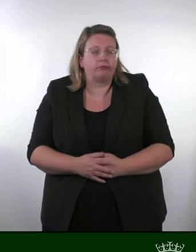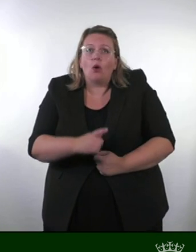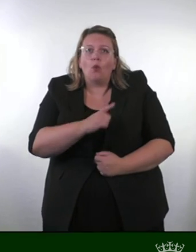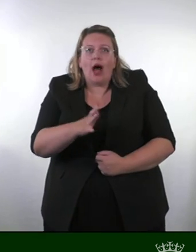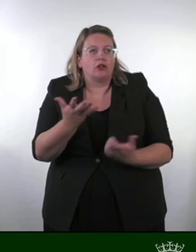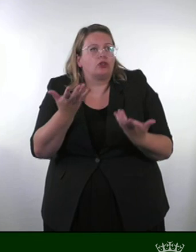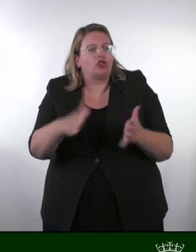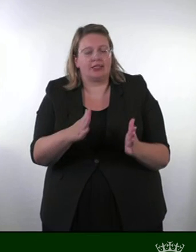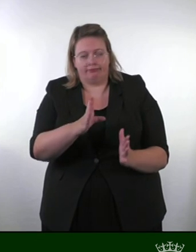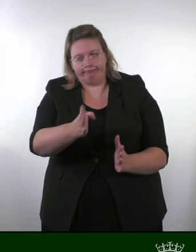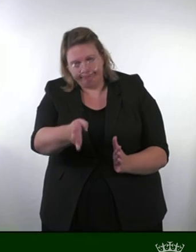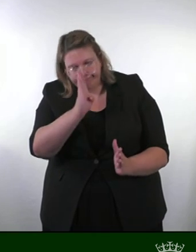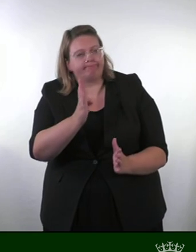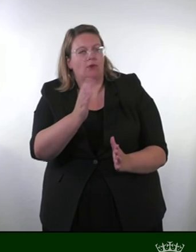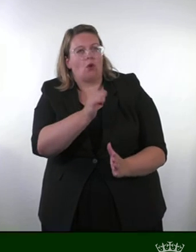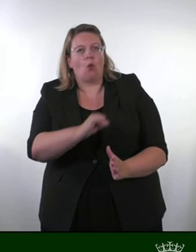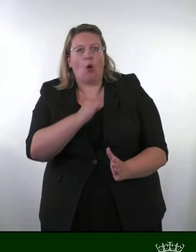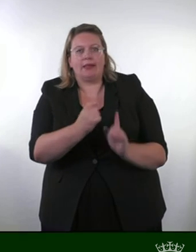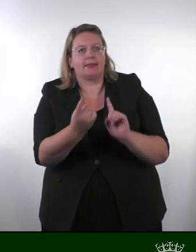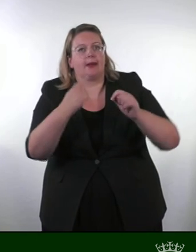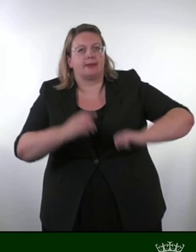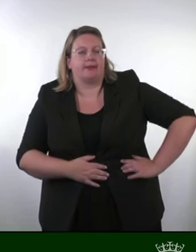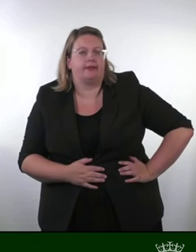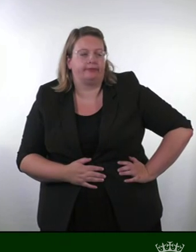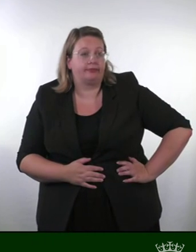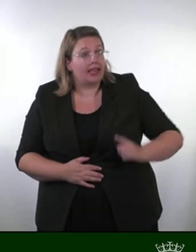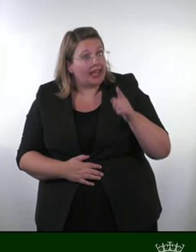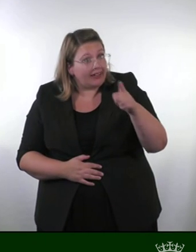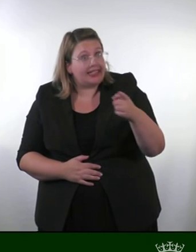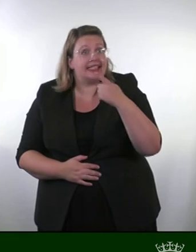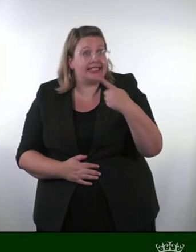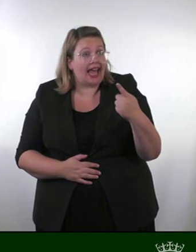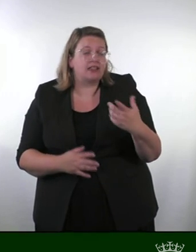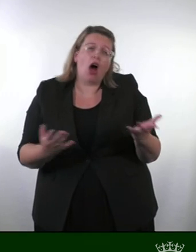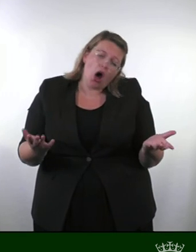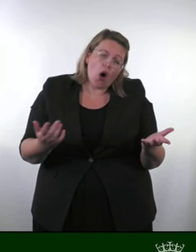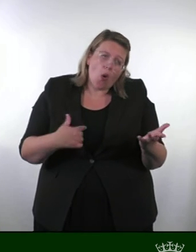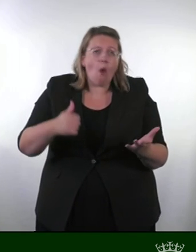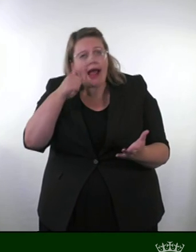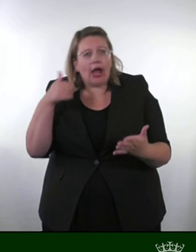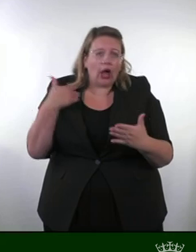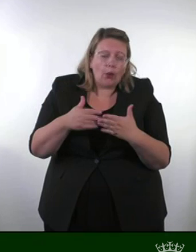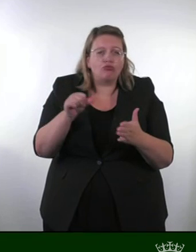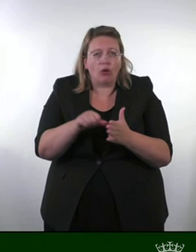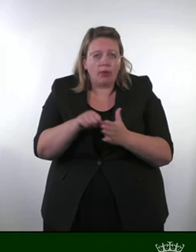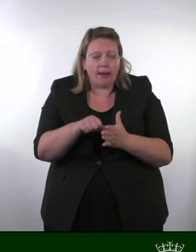If he stood at the Dispatch Box and said, “I know something’s gone wrong in the last couple of weeks.